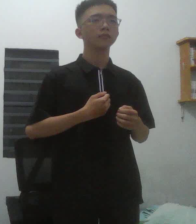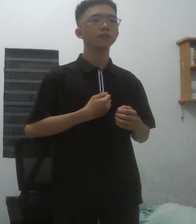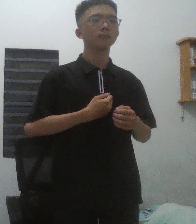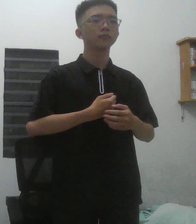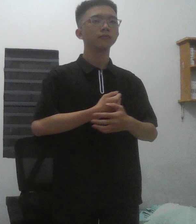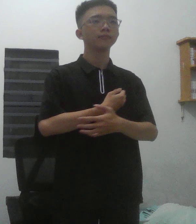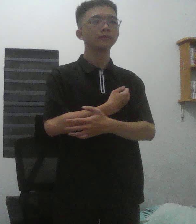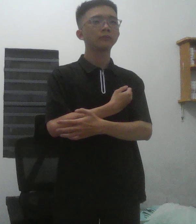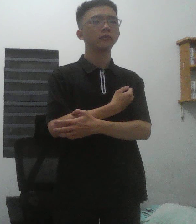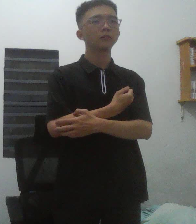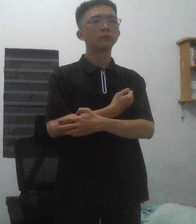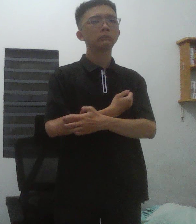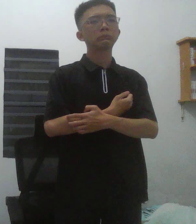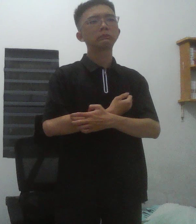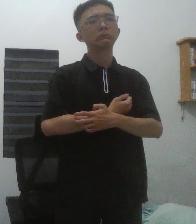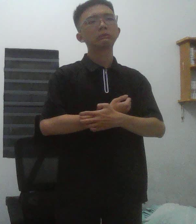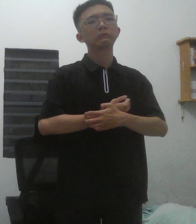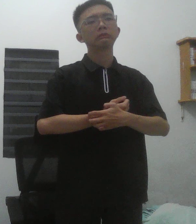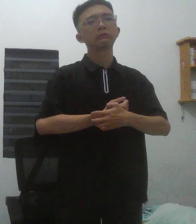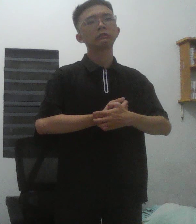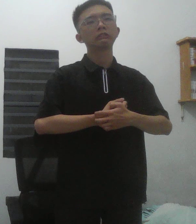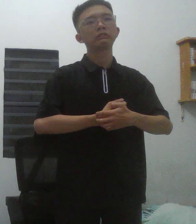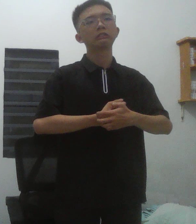ngheo